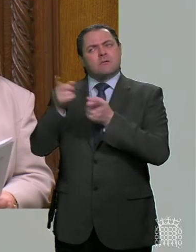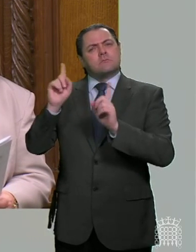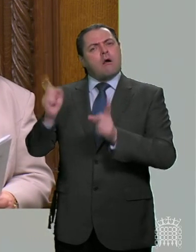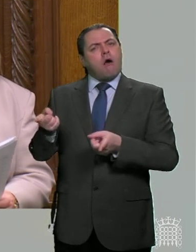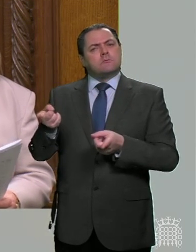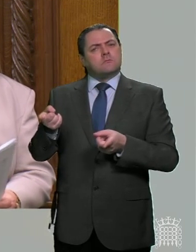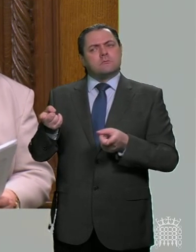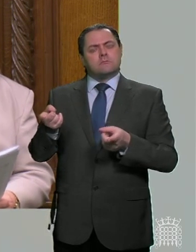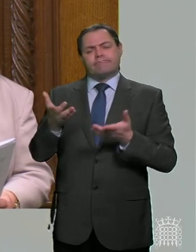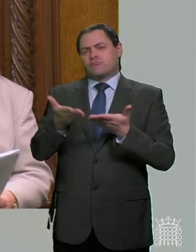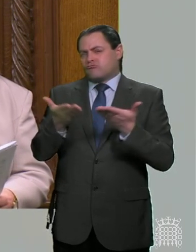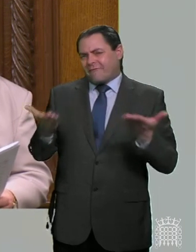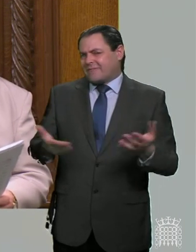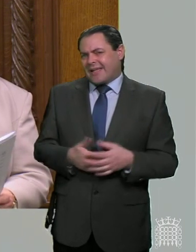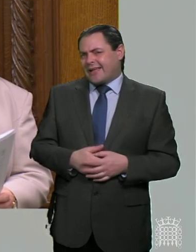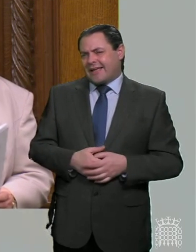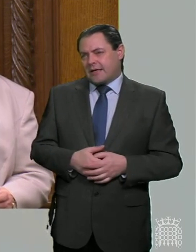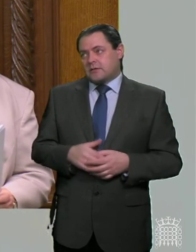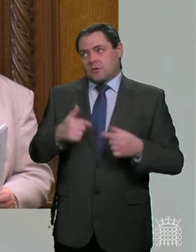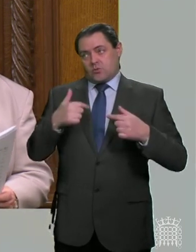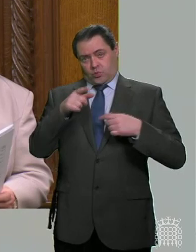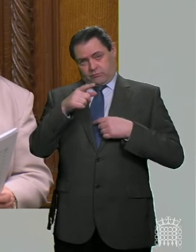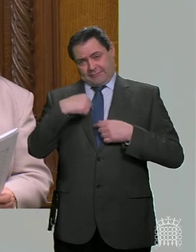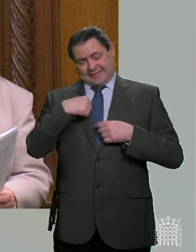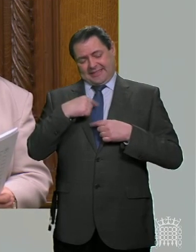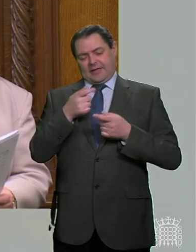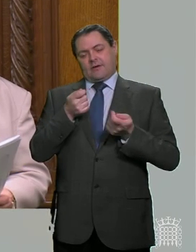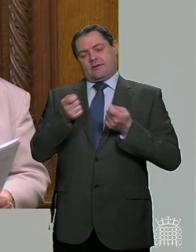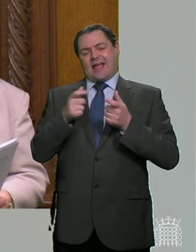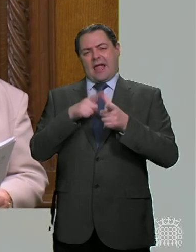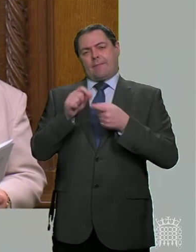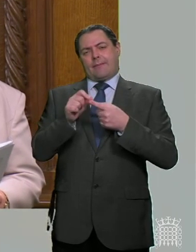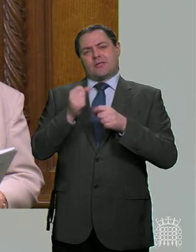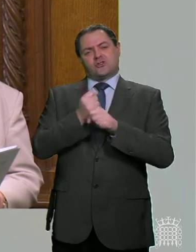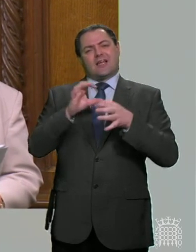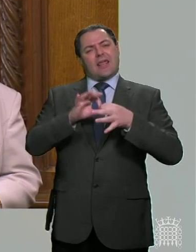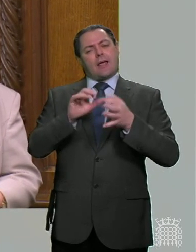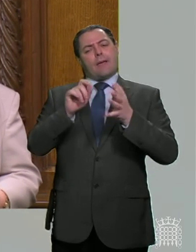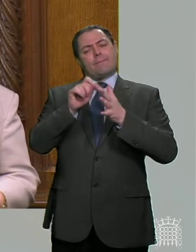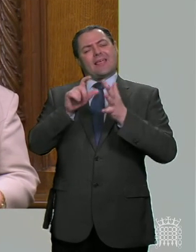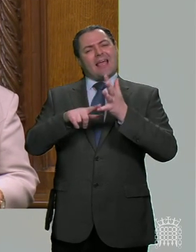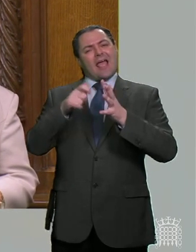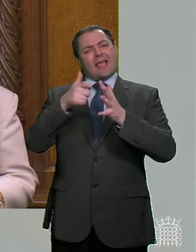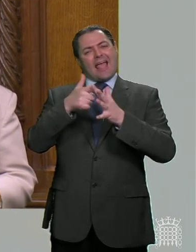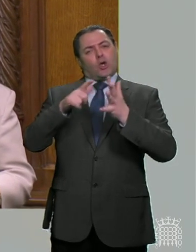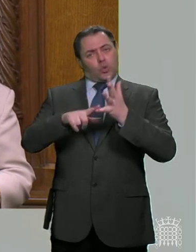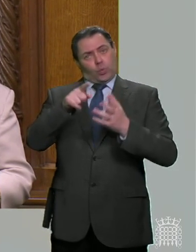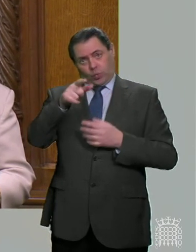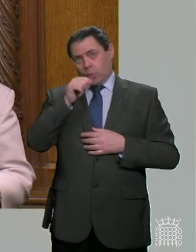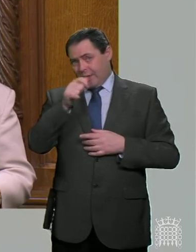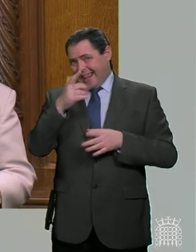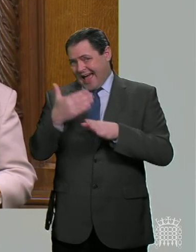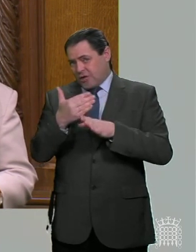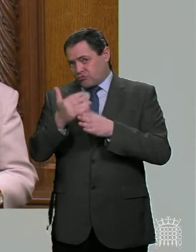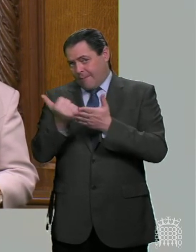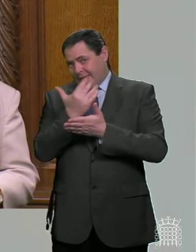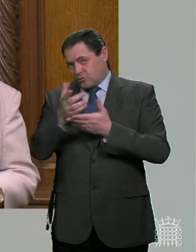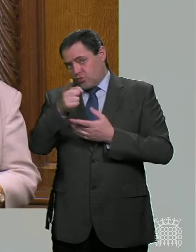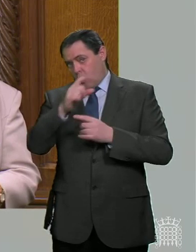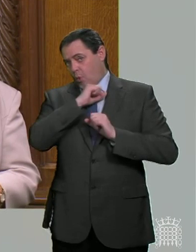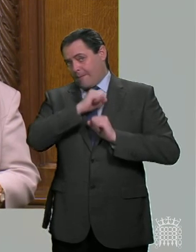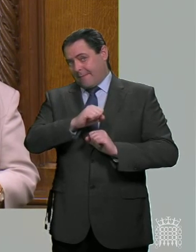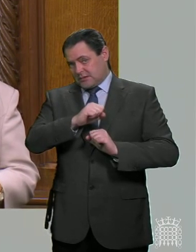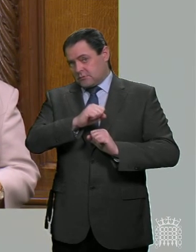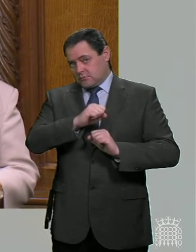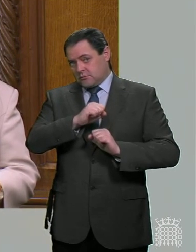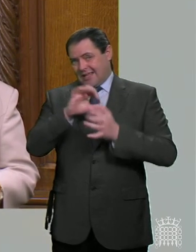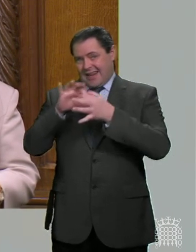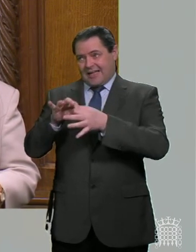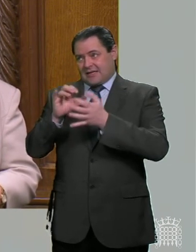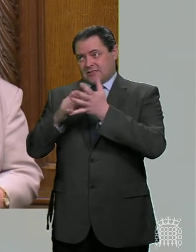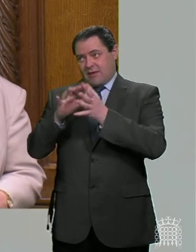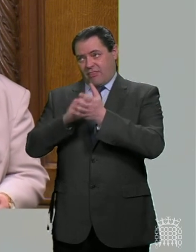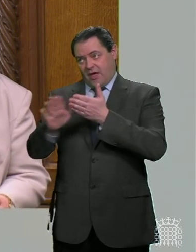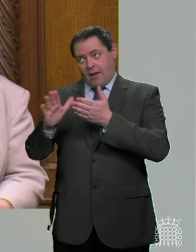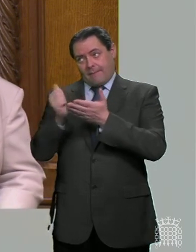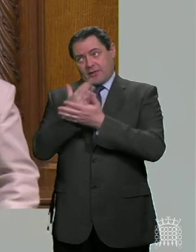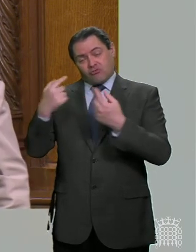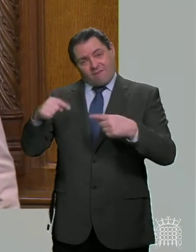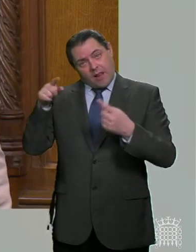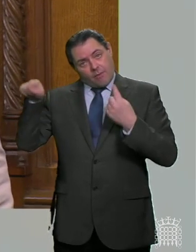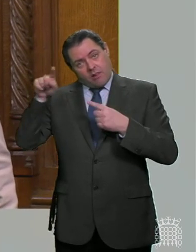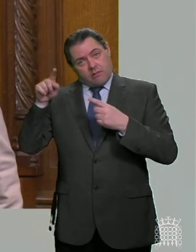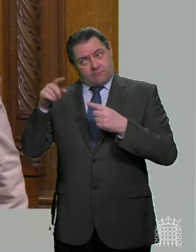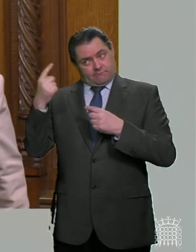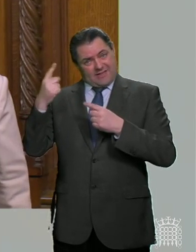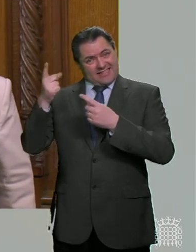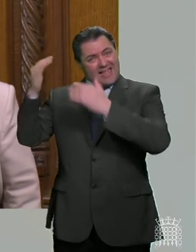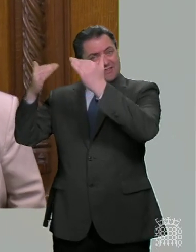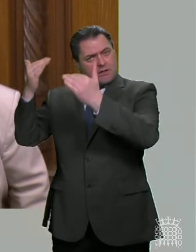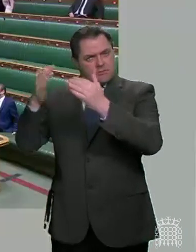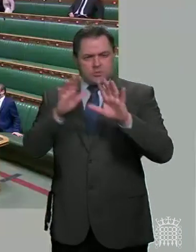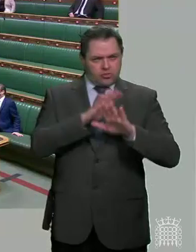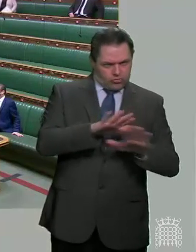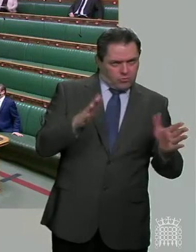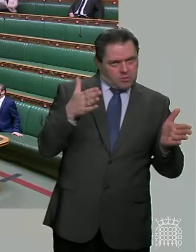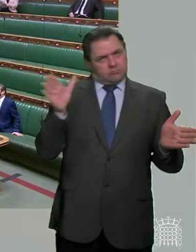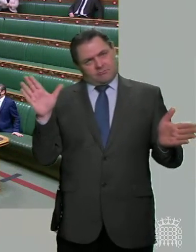Prime Minister, speaking as chair of the all-party parliamentary group on PKU, I now ask, what action will you take to deliver on your commitment to Samantha Parker, and make Kuvan available for her and for other adults with PKU?